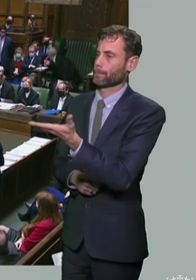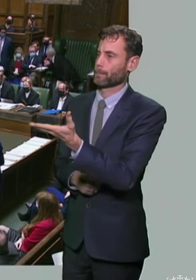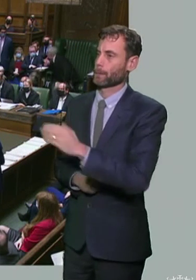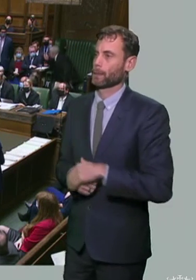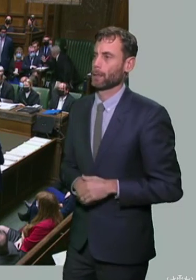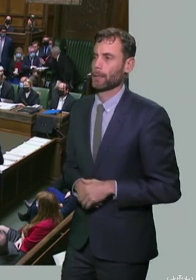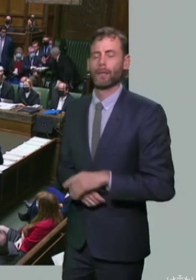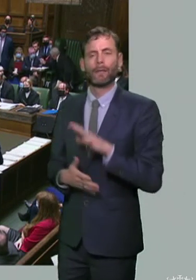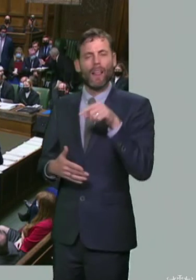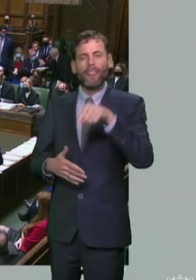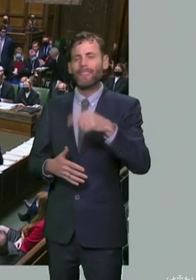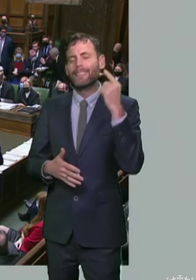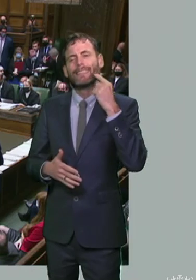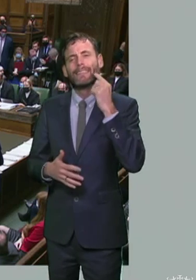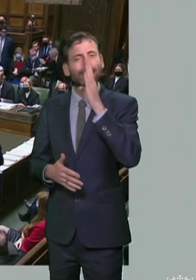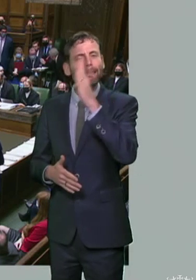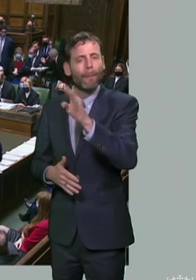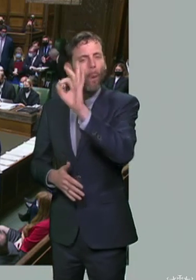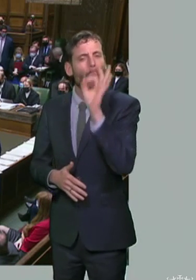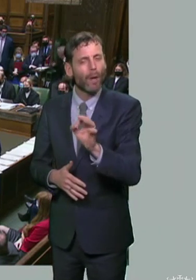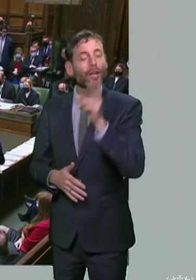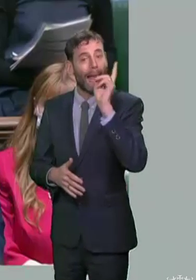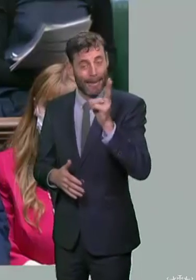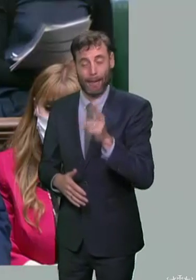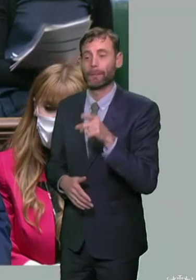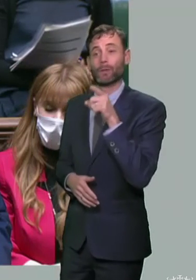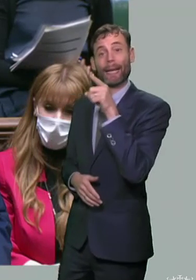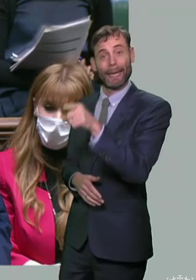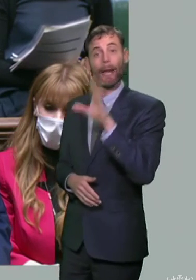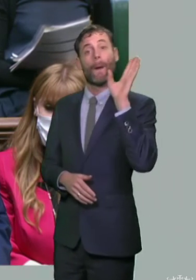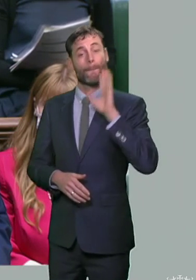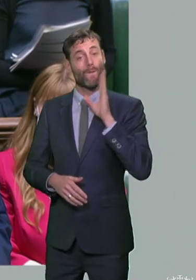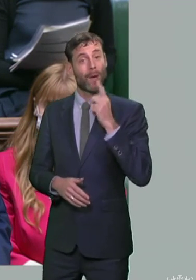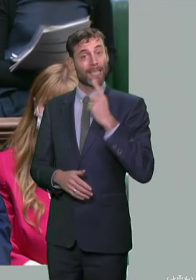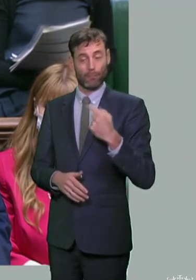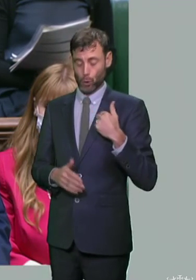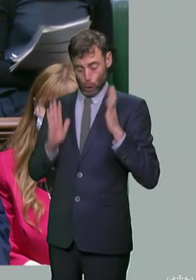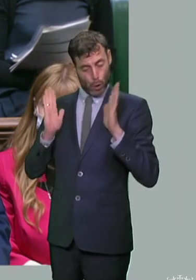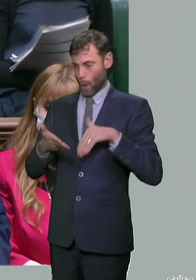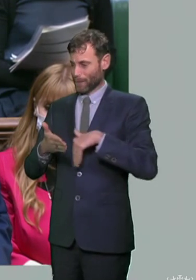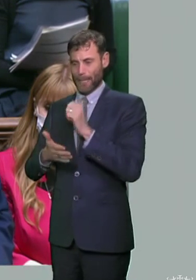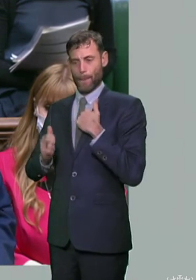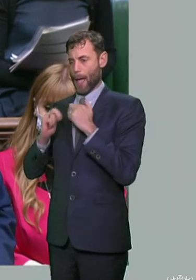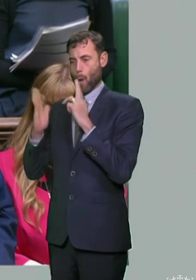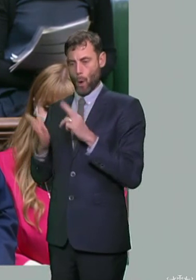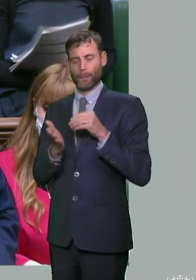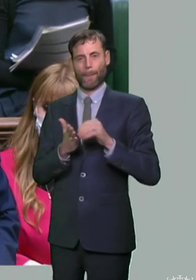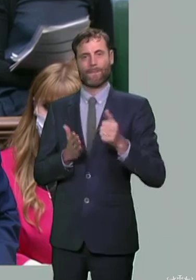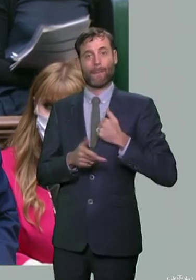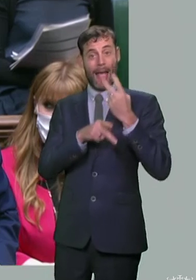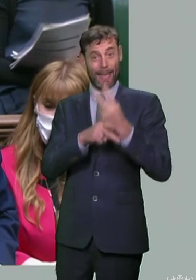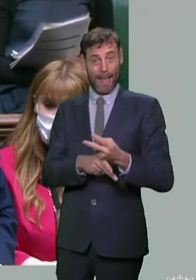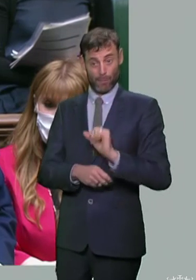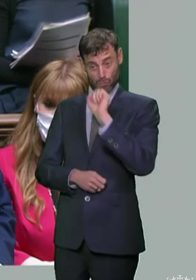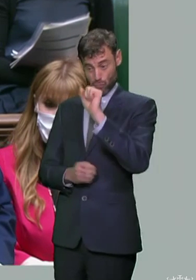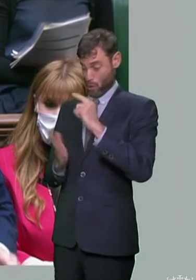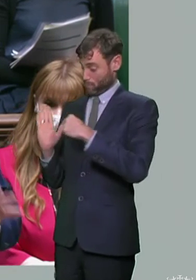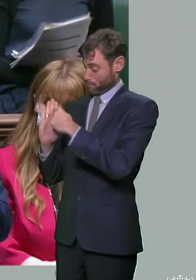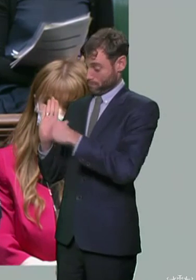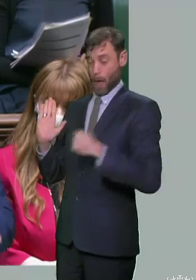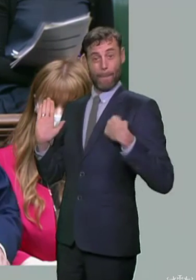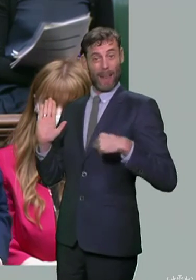It is not a complicated question, so let us have another go. The Prime Minister used to say that nobody would have to sell their home to pay for their care—it is in his manifesto, right here.